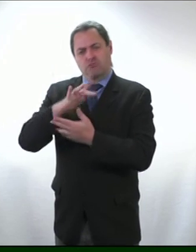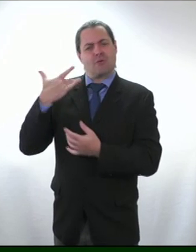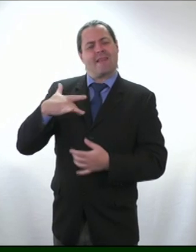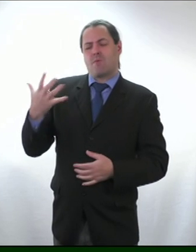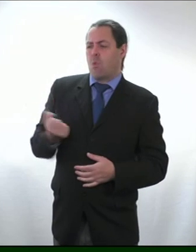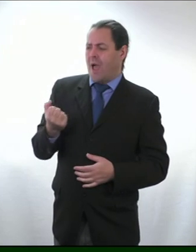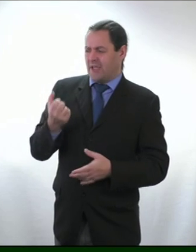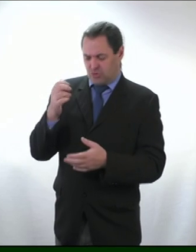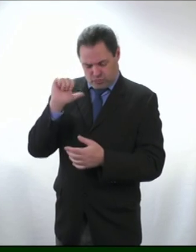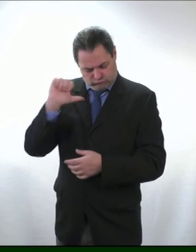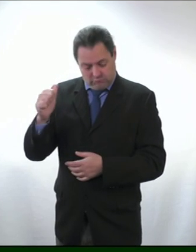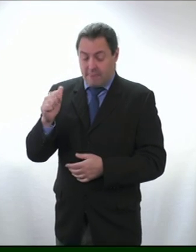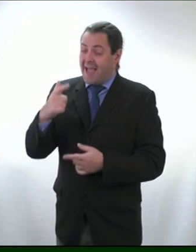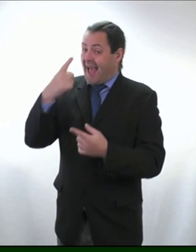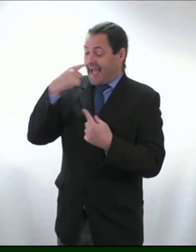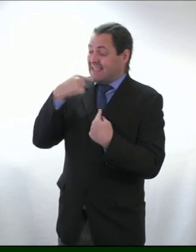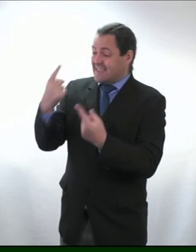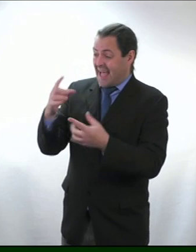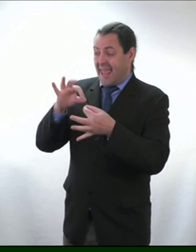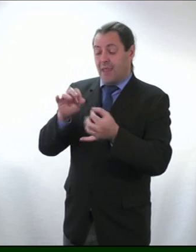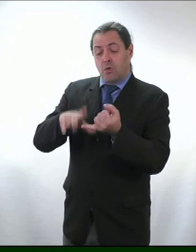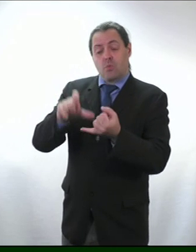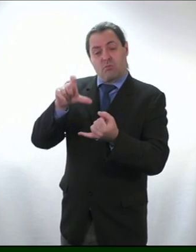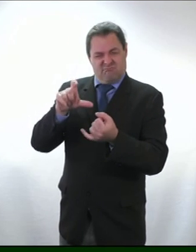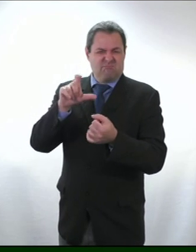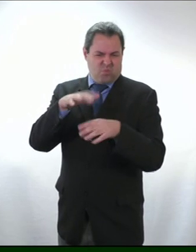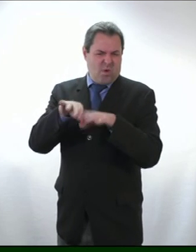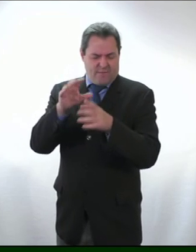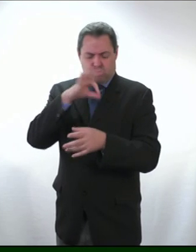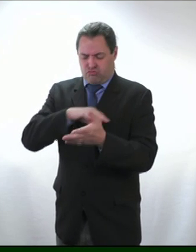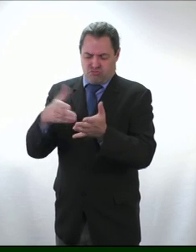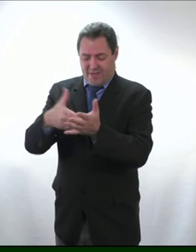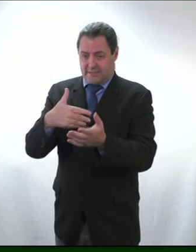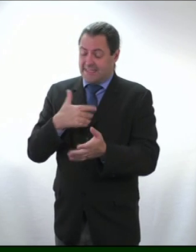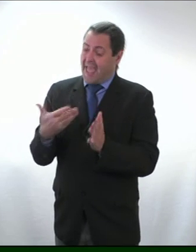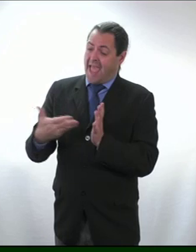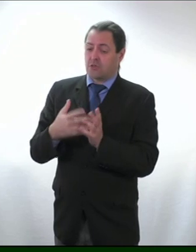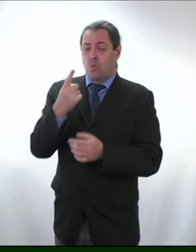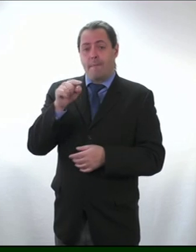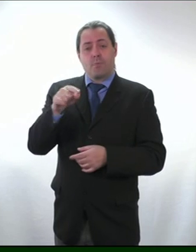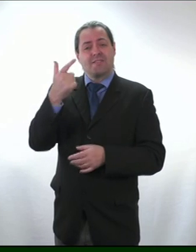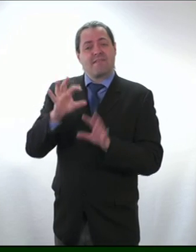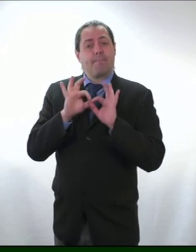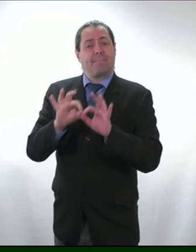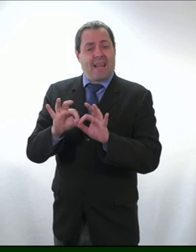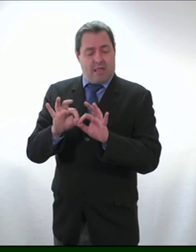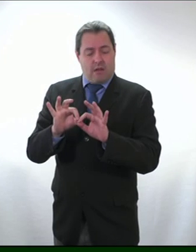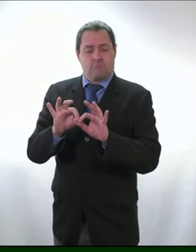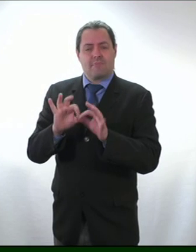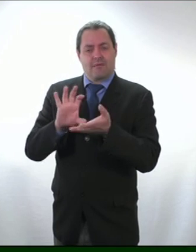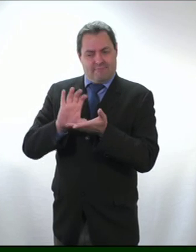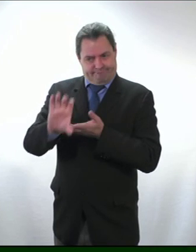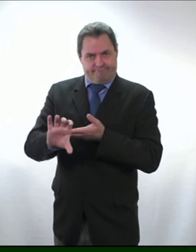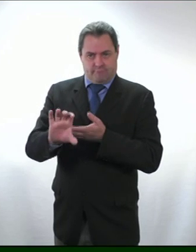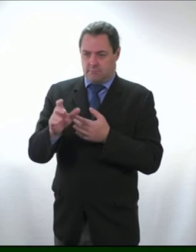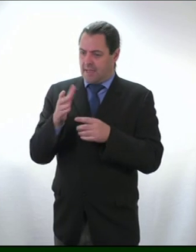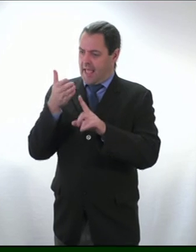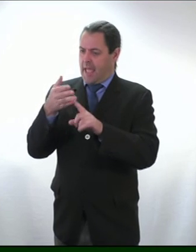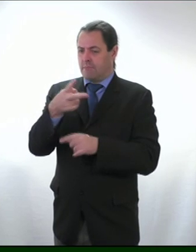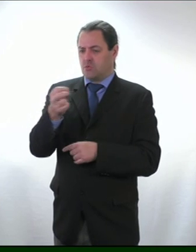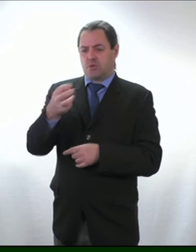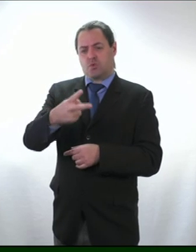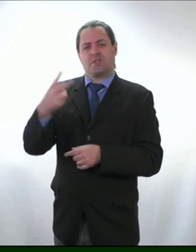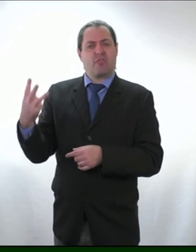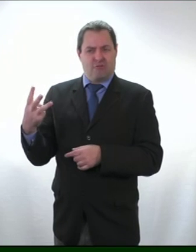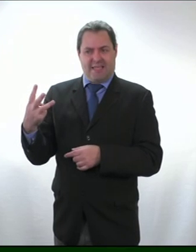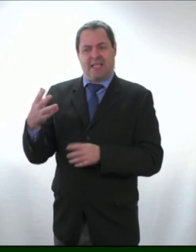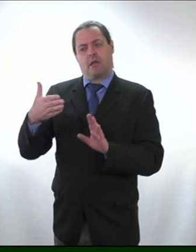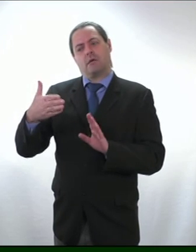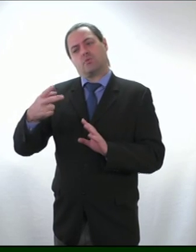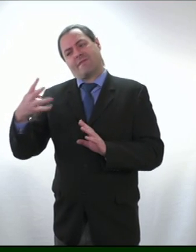We are putting another £1.7 billion into universal credit by 2023-24.